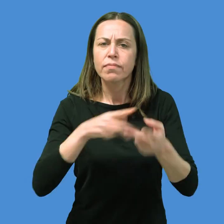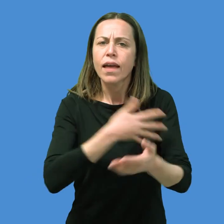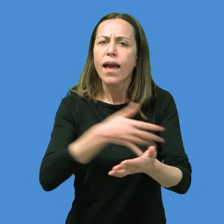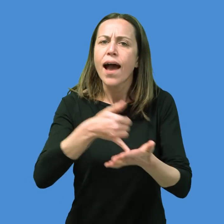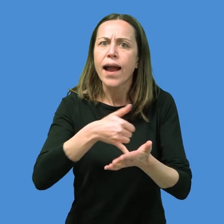sangre